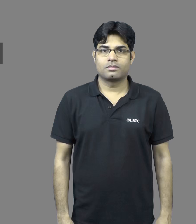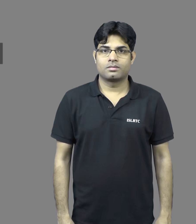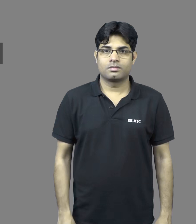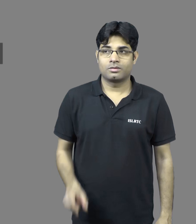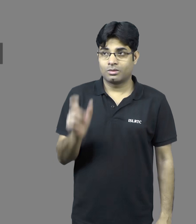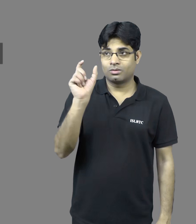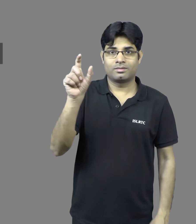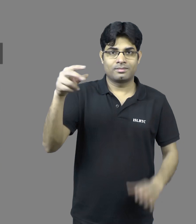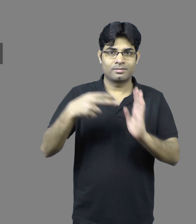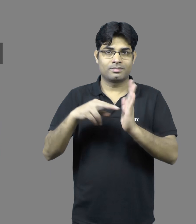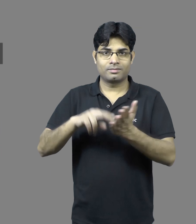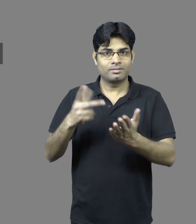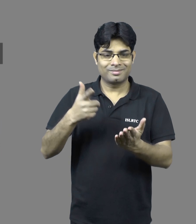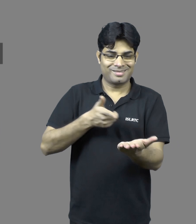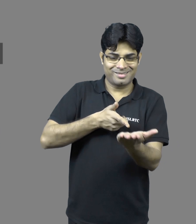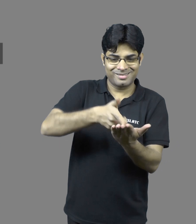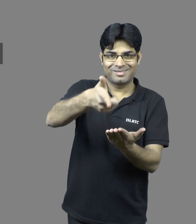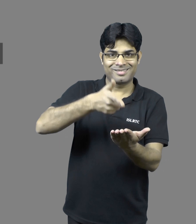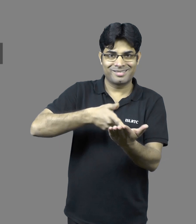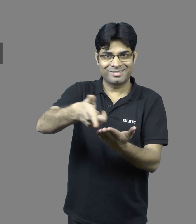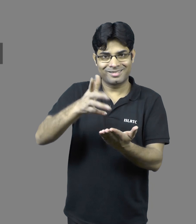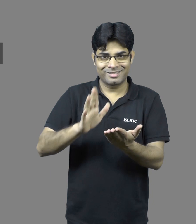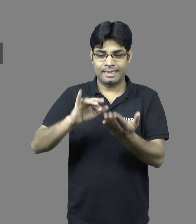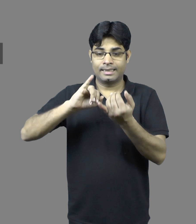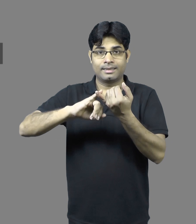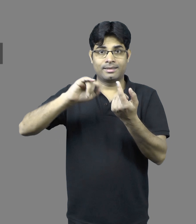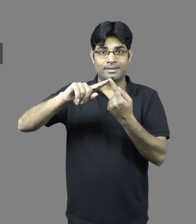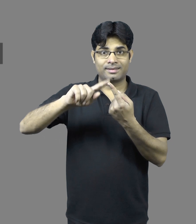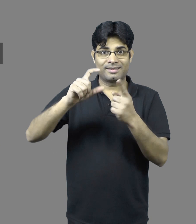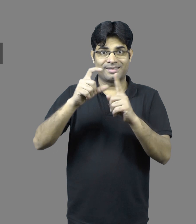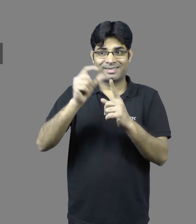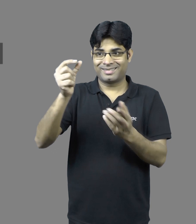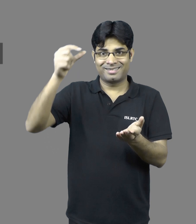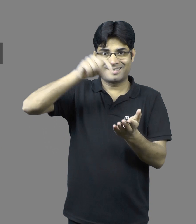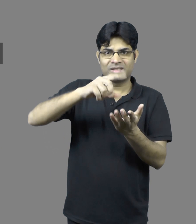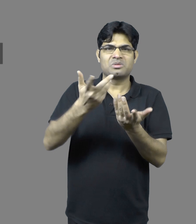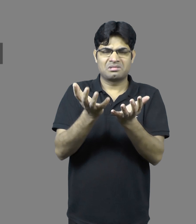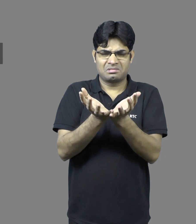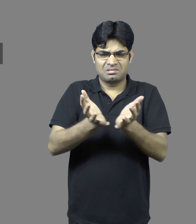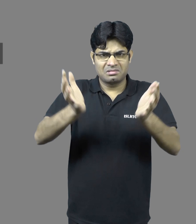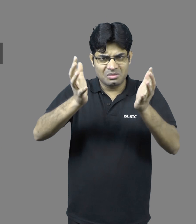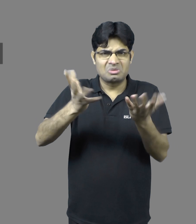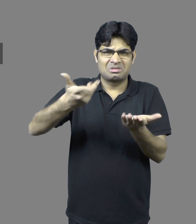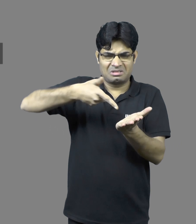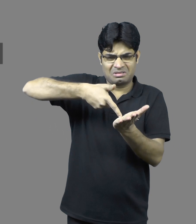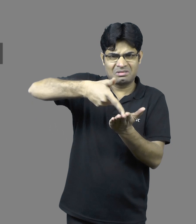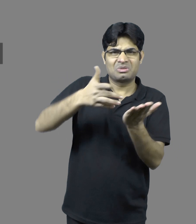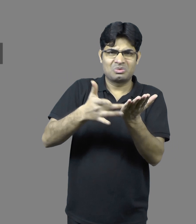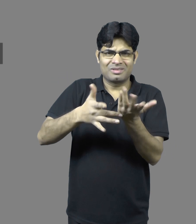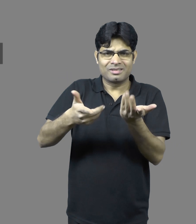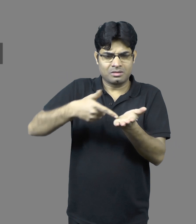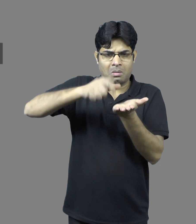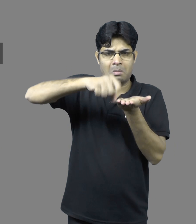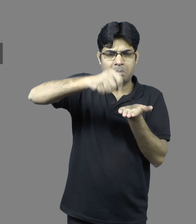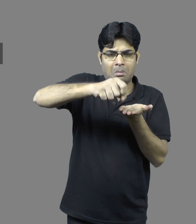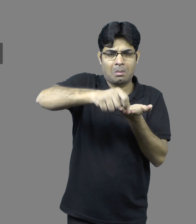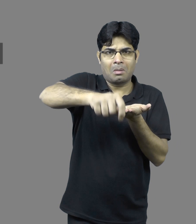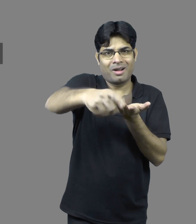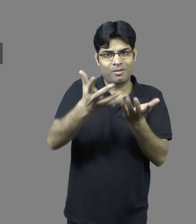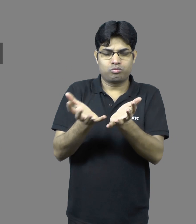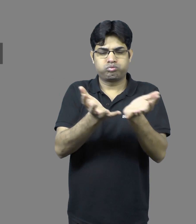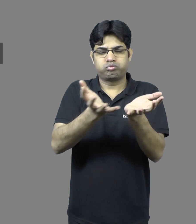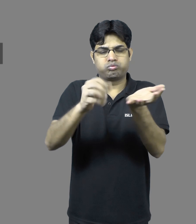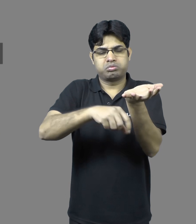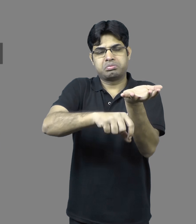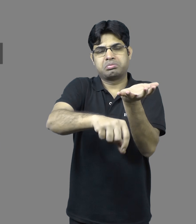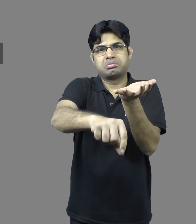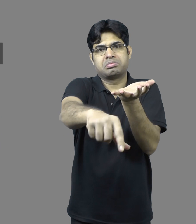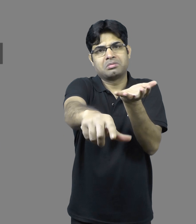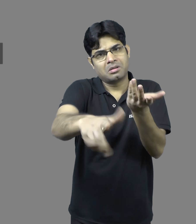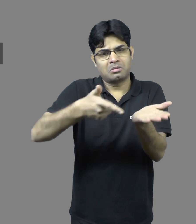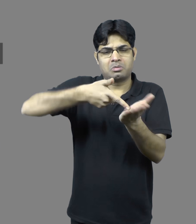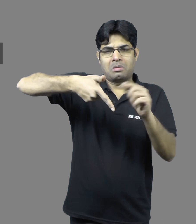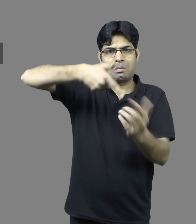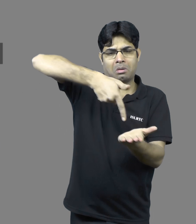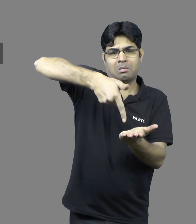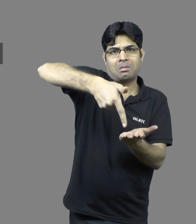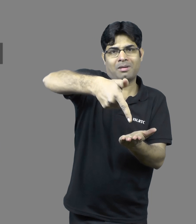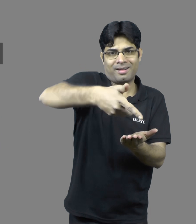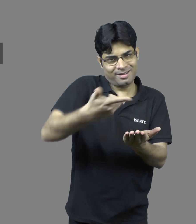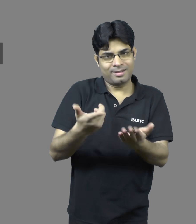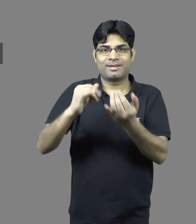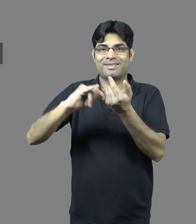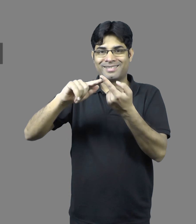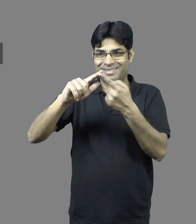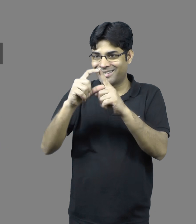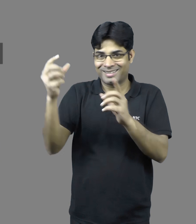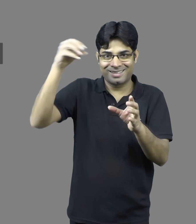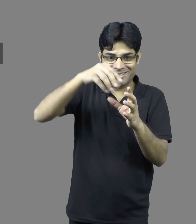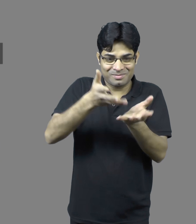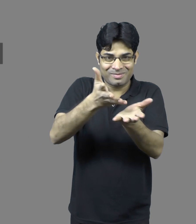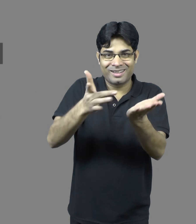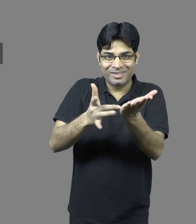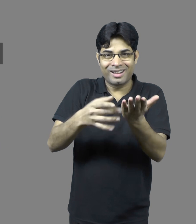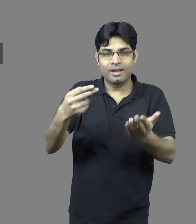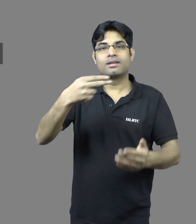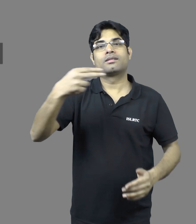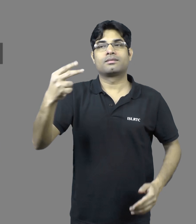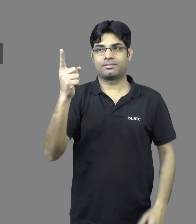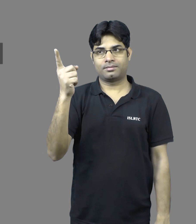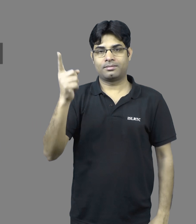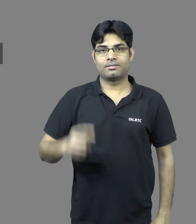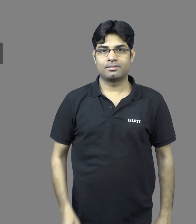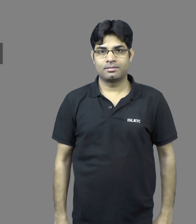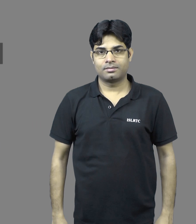Seed Planter